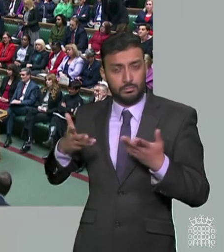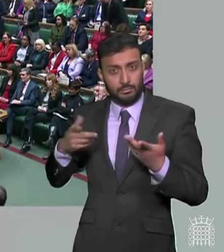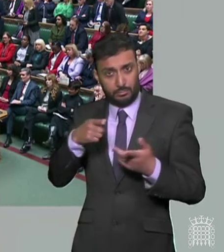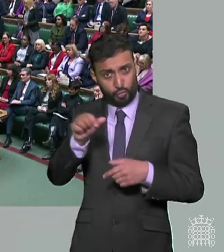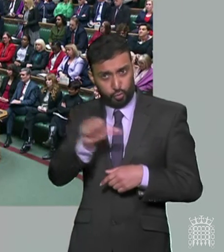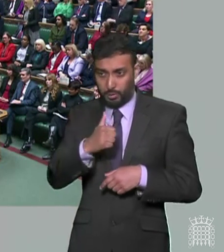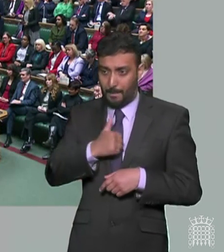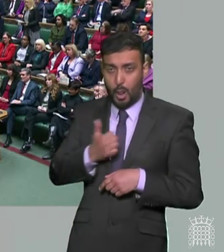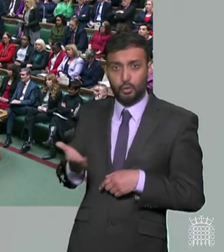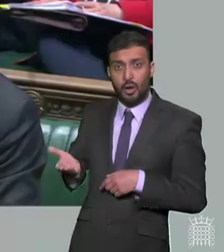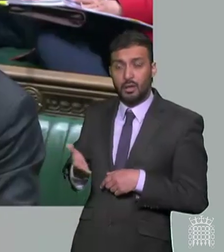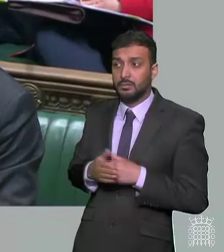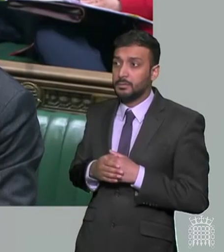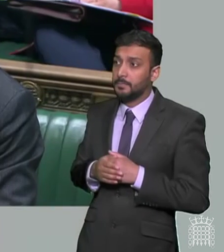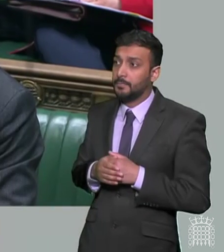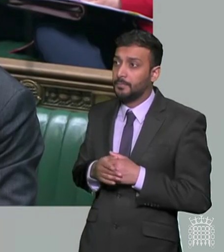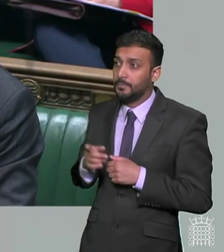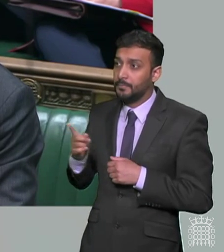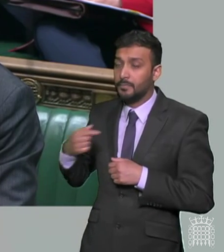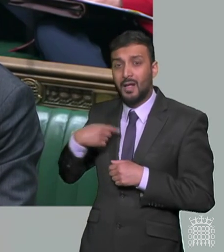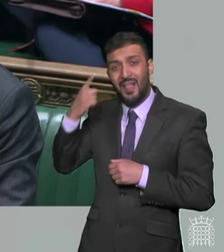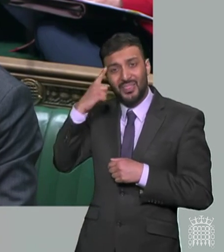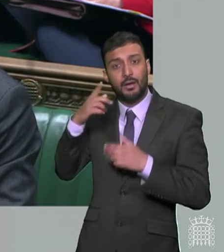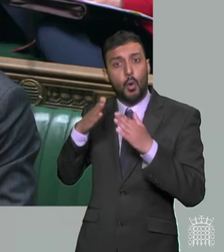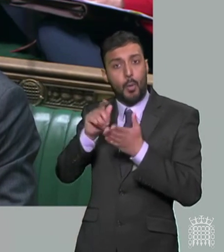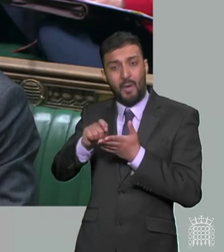I believe the Home Office has already made a statement about it.